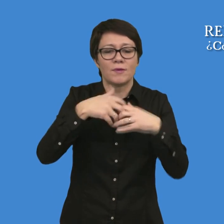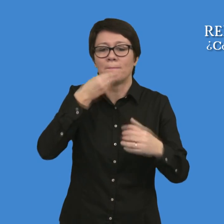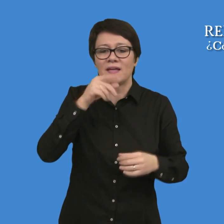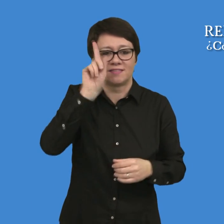bien